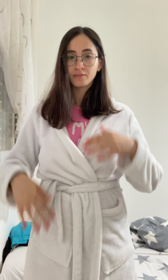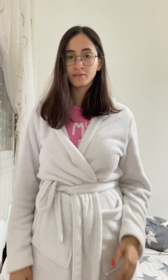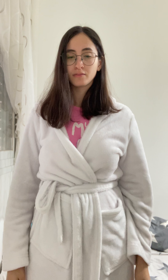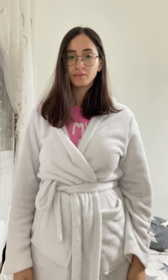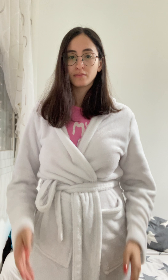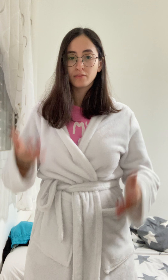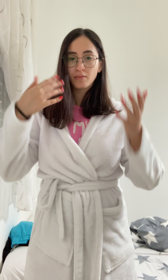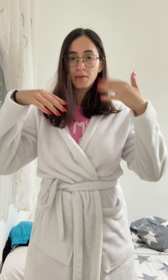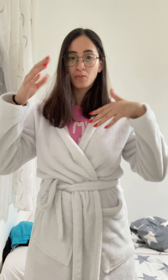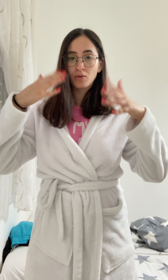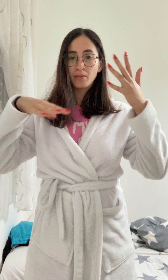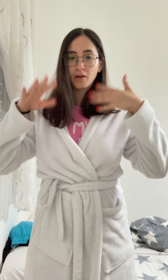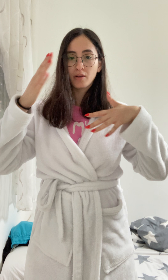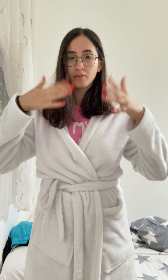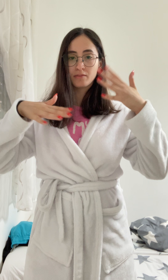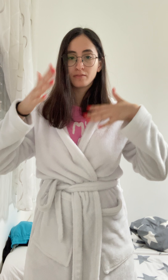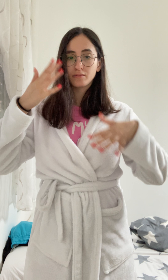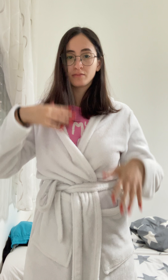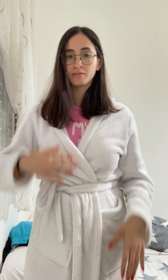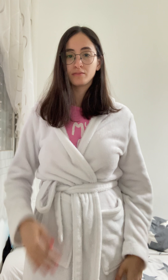מבולבל